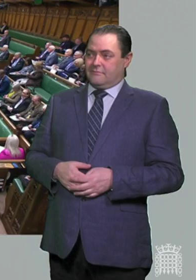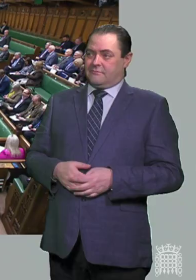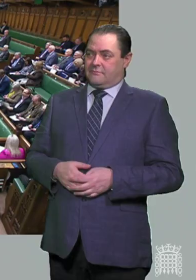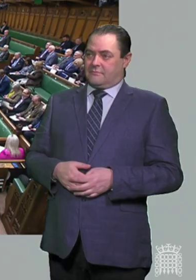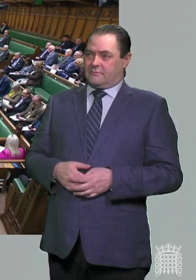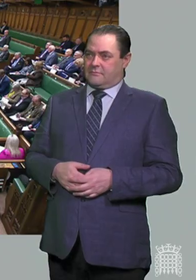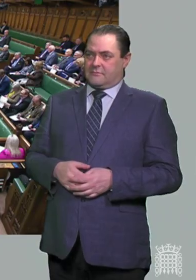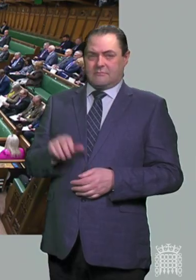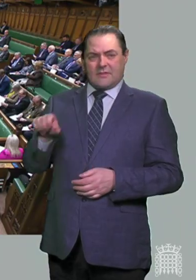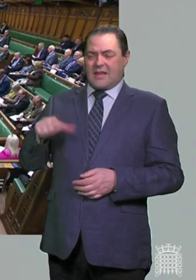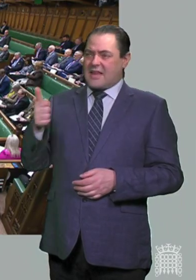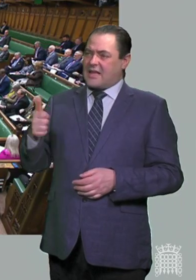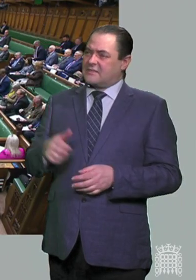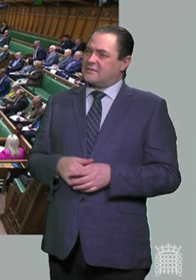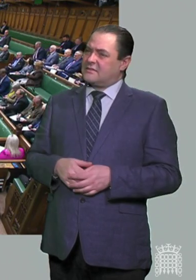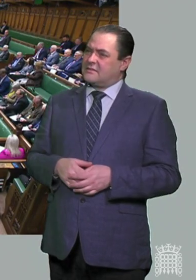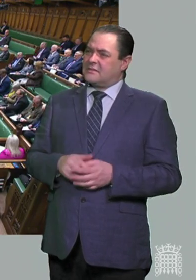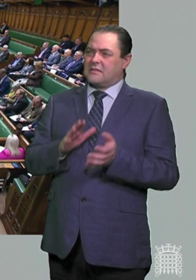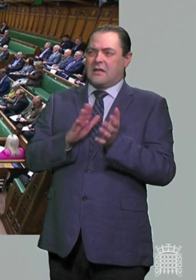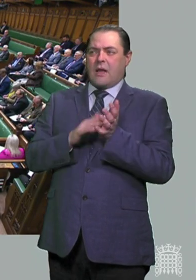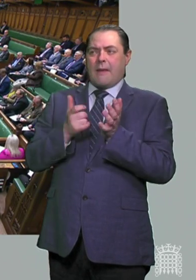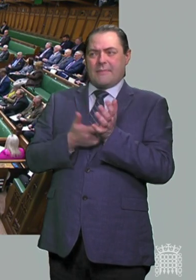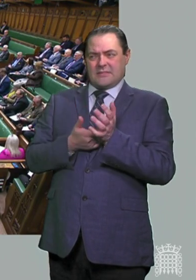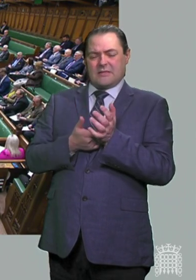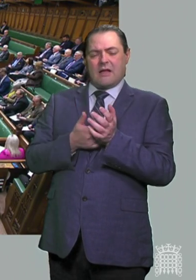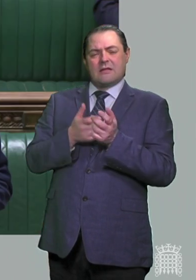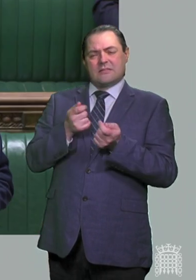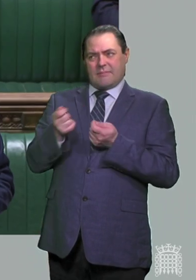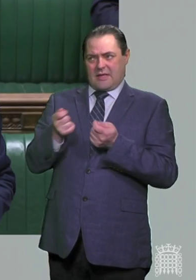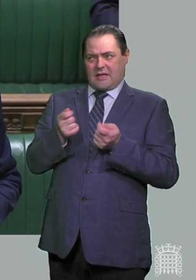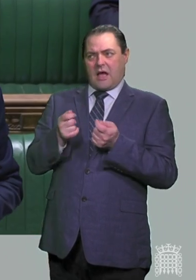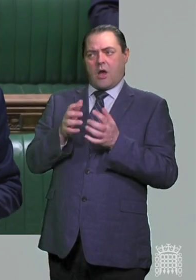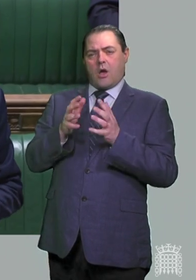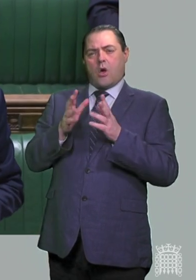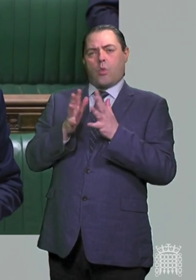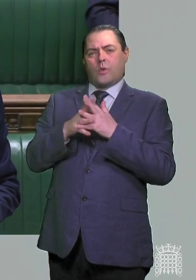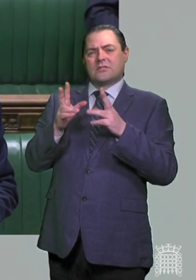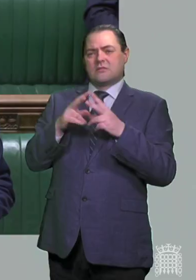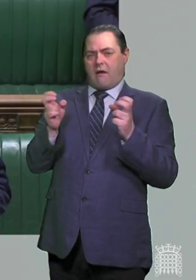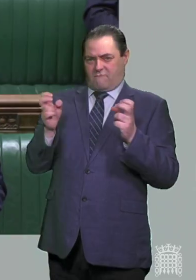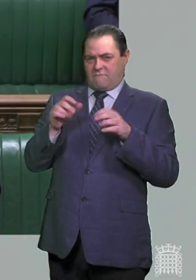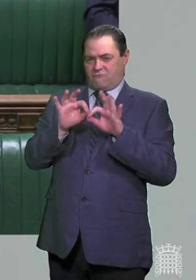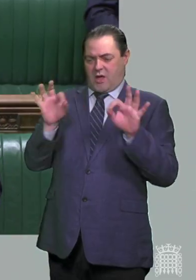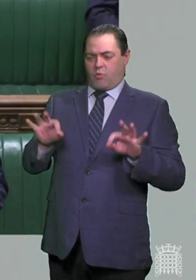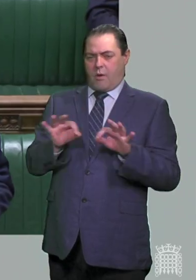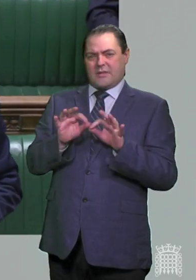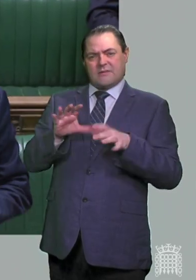The Windsor framework restores the free flow of trade from Great Britain to Northern Ireland.